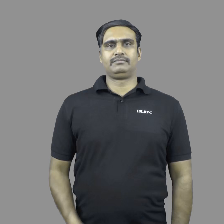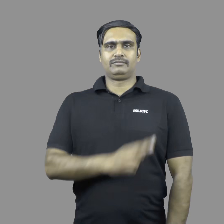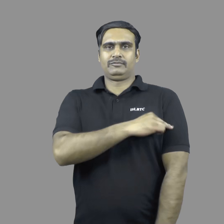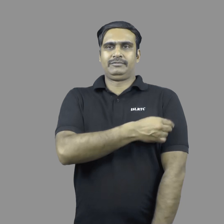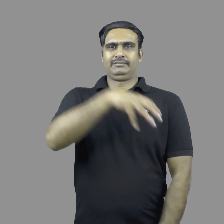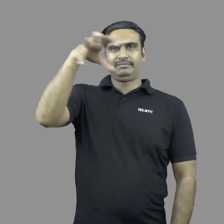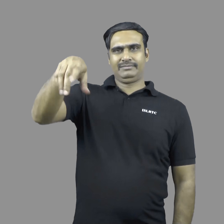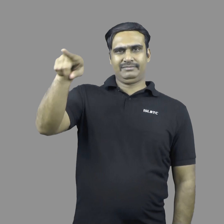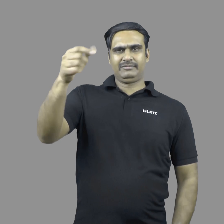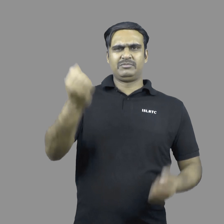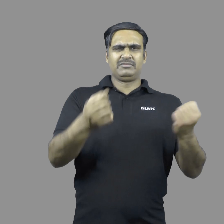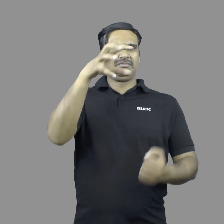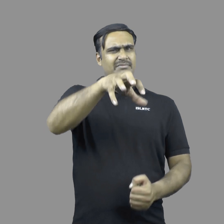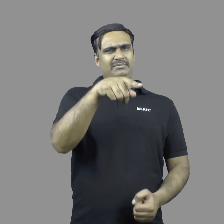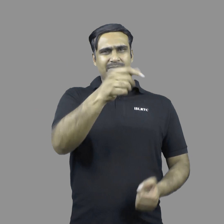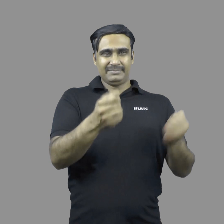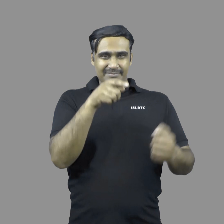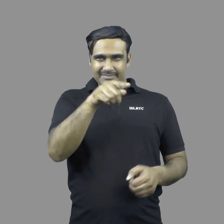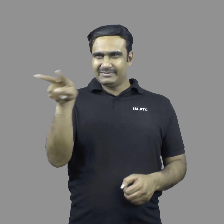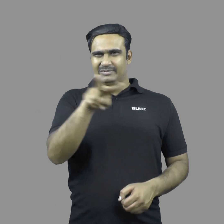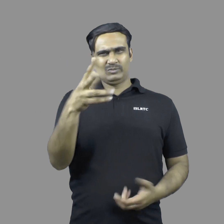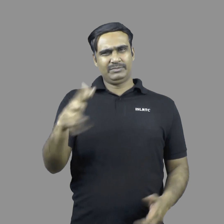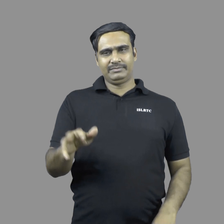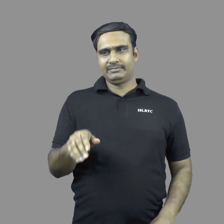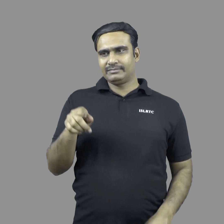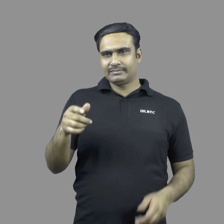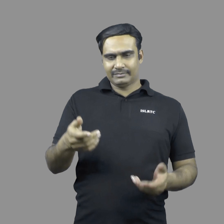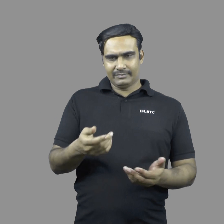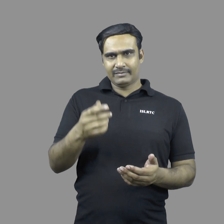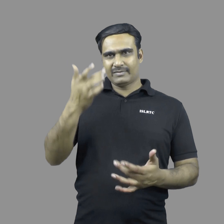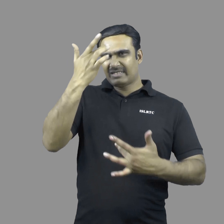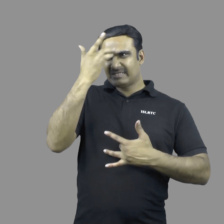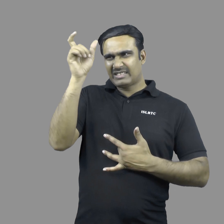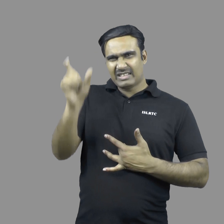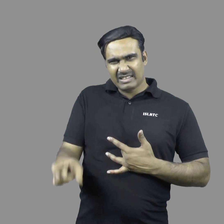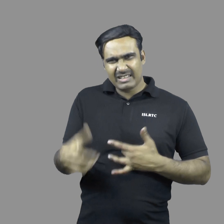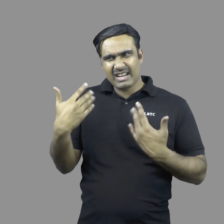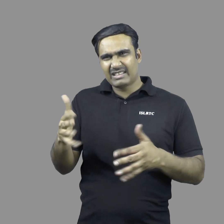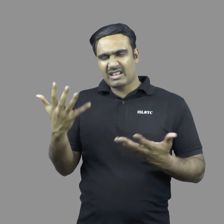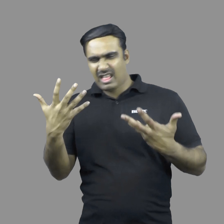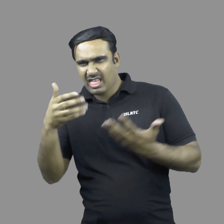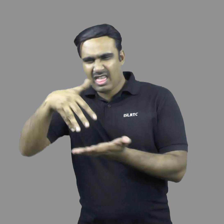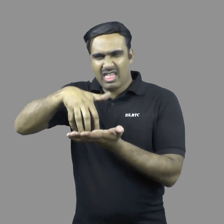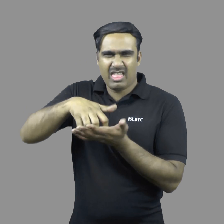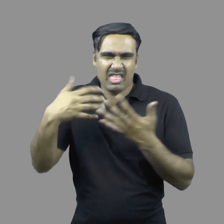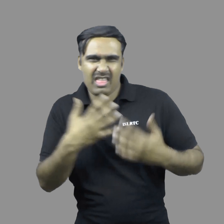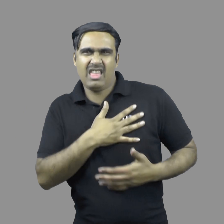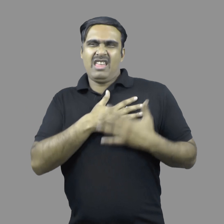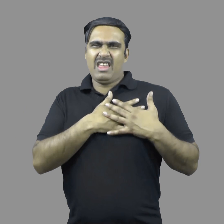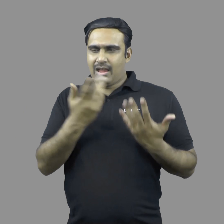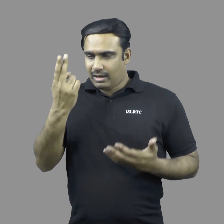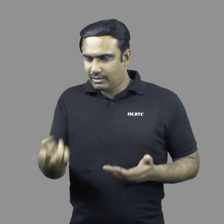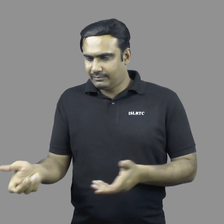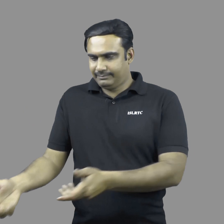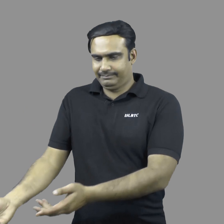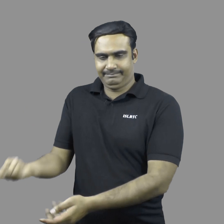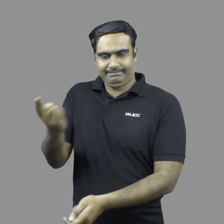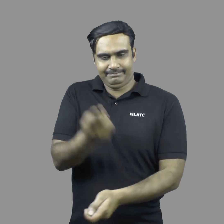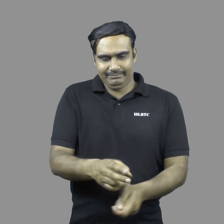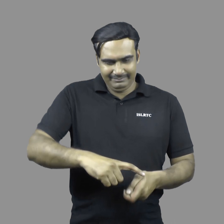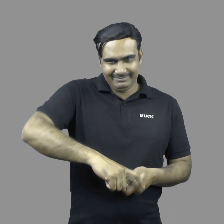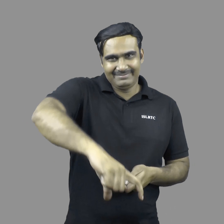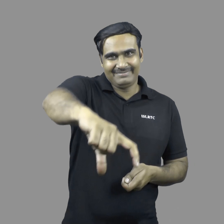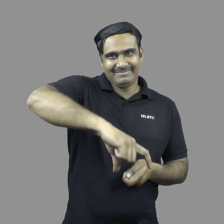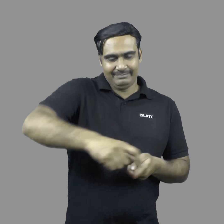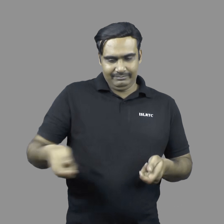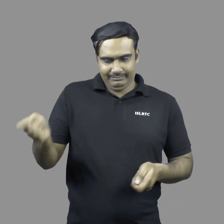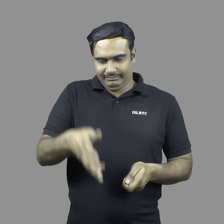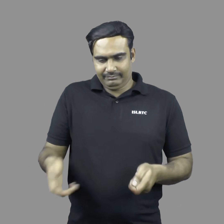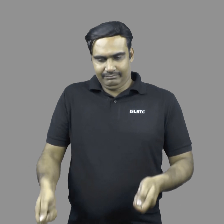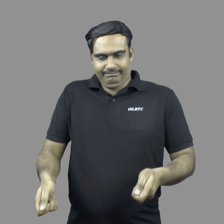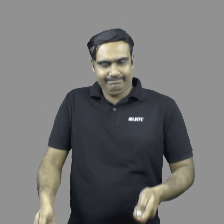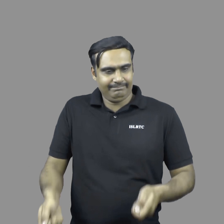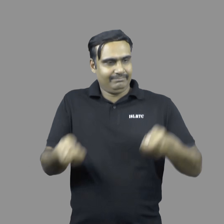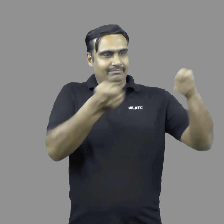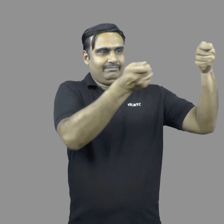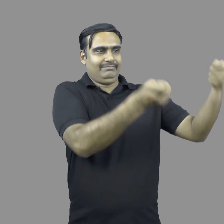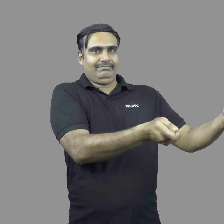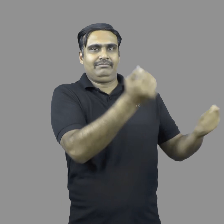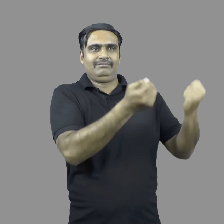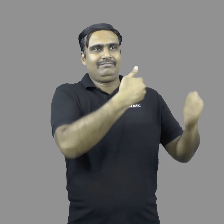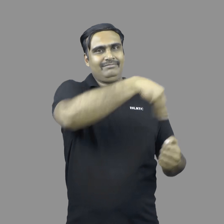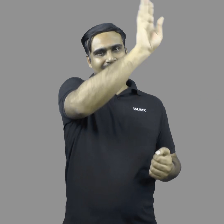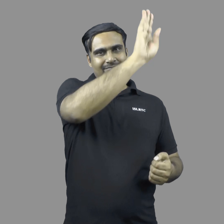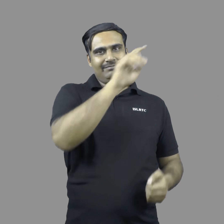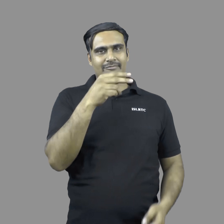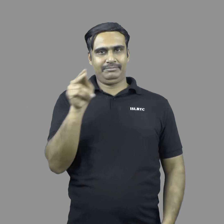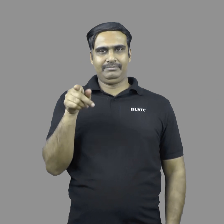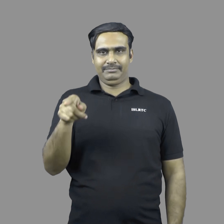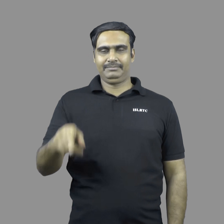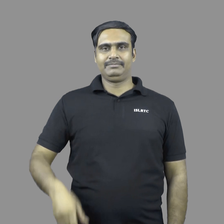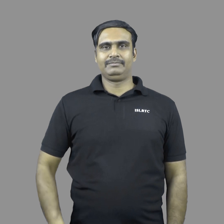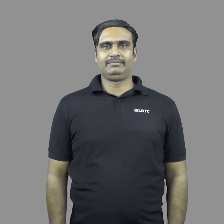Stretcher